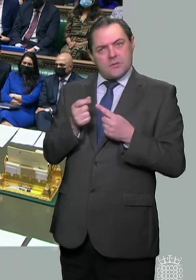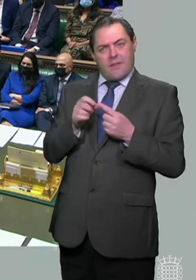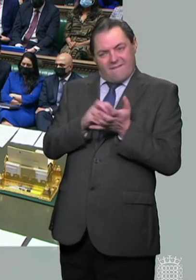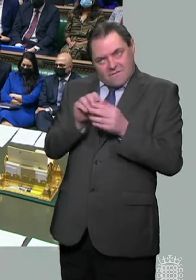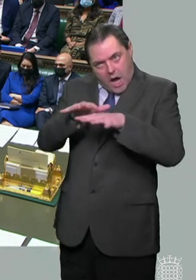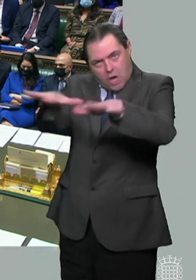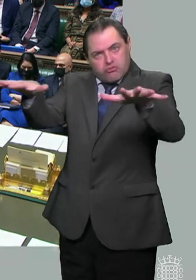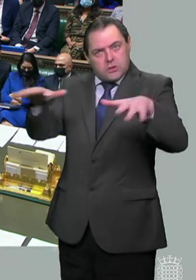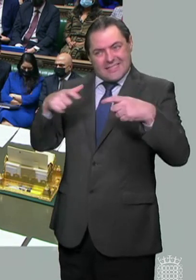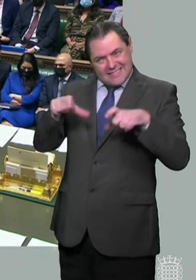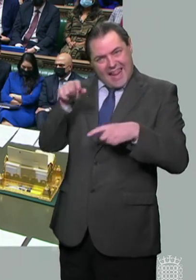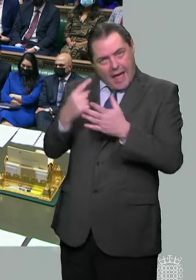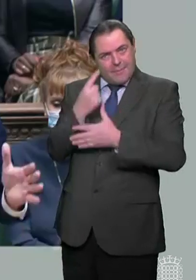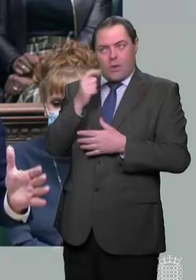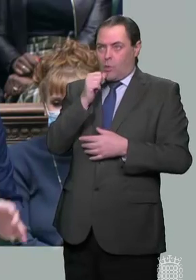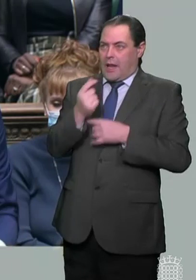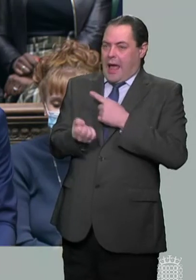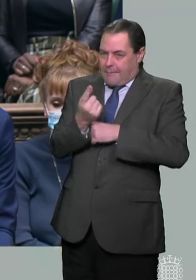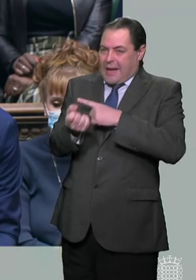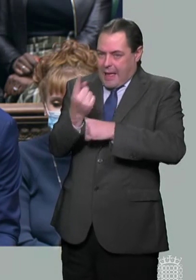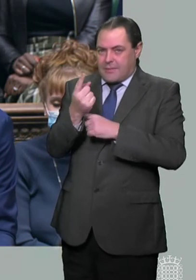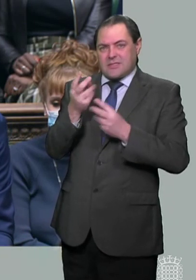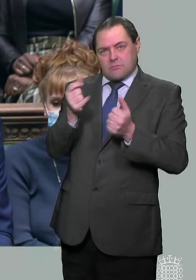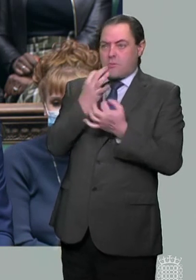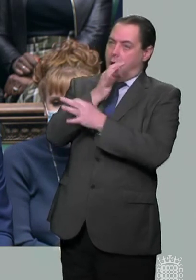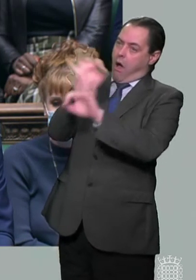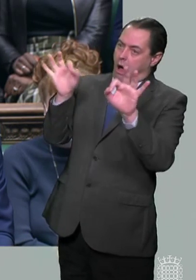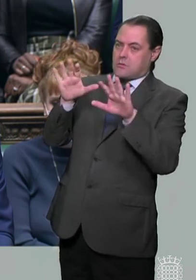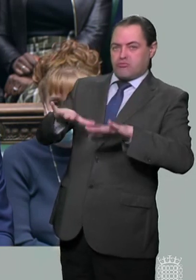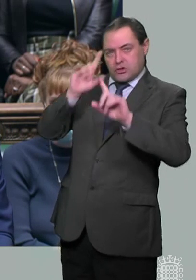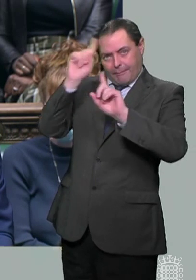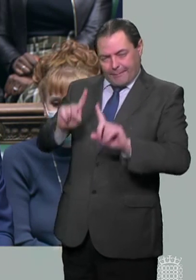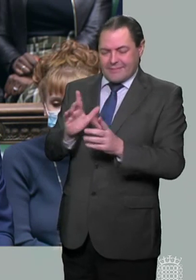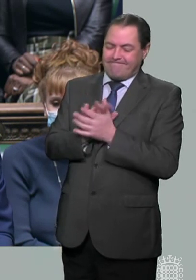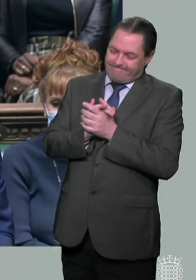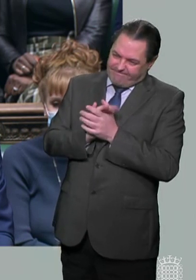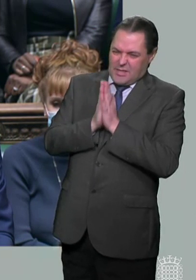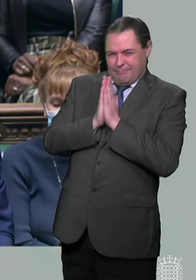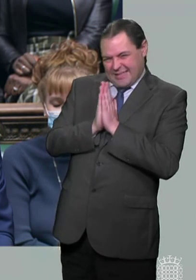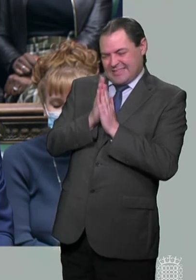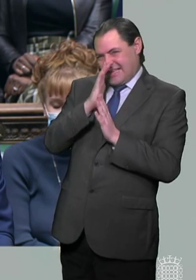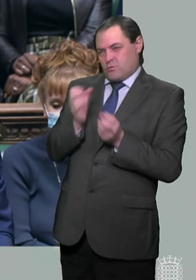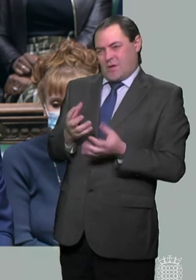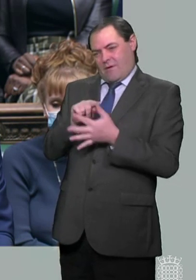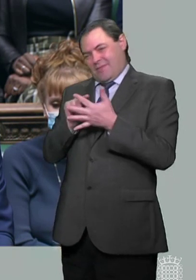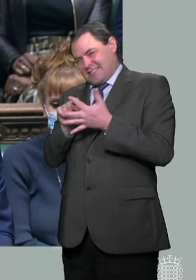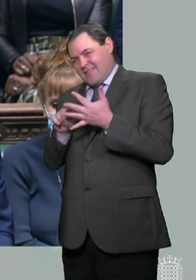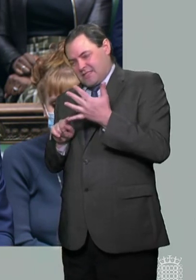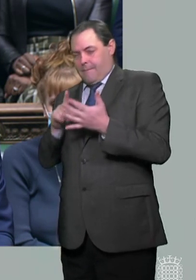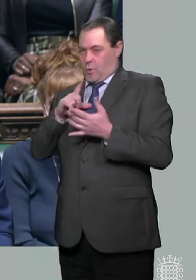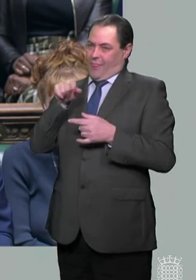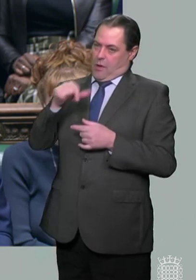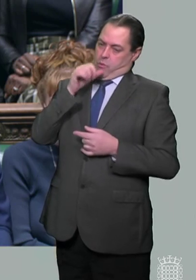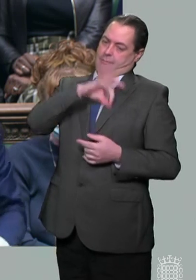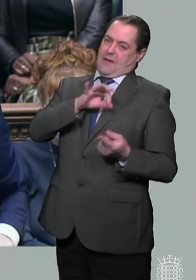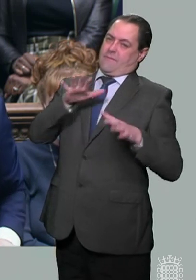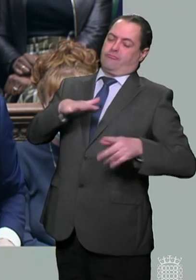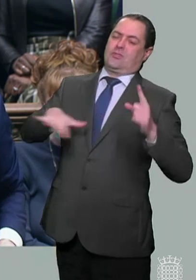We will face other tests where the British people may be asked by their leaders to make further sacrifices for the greater good.